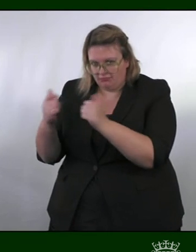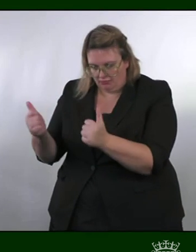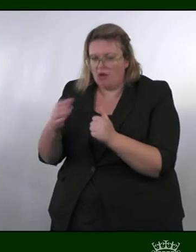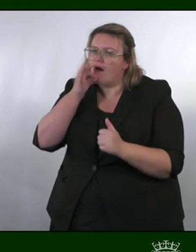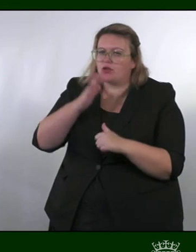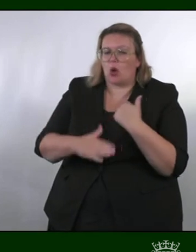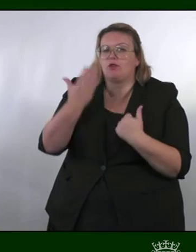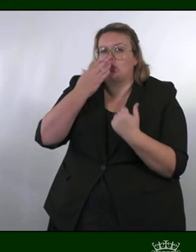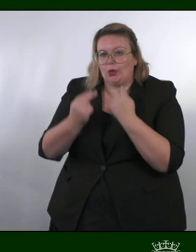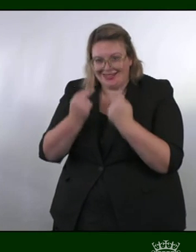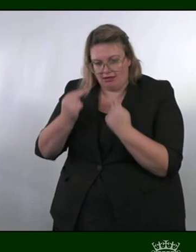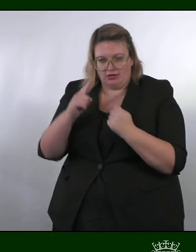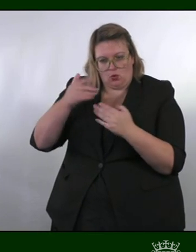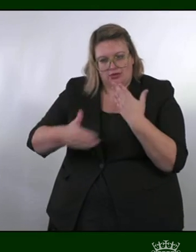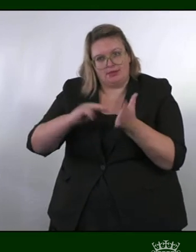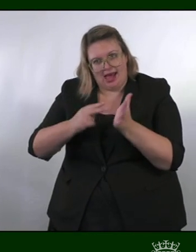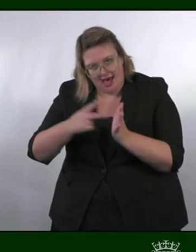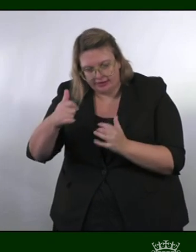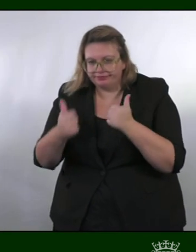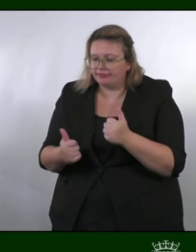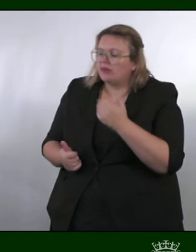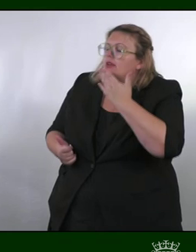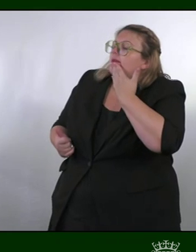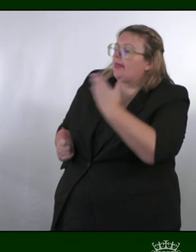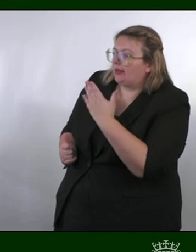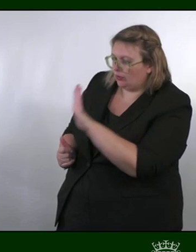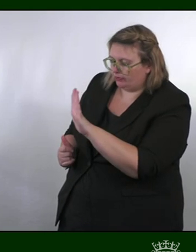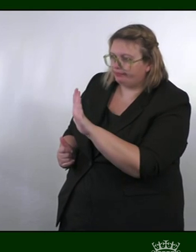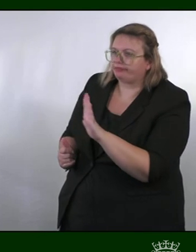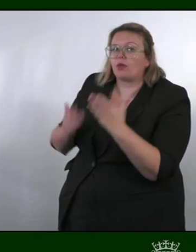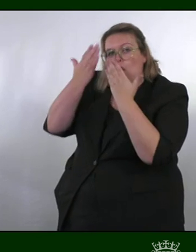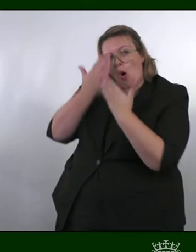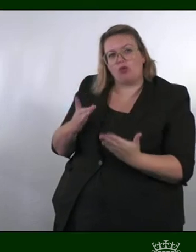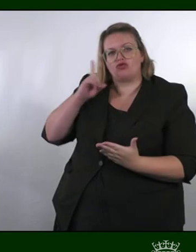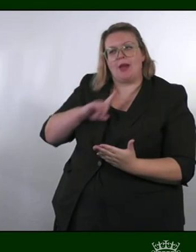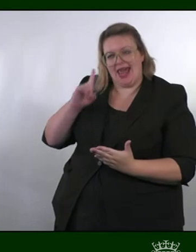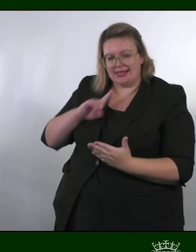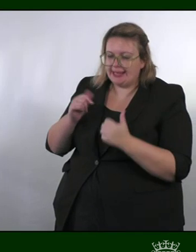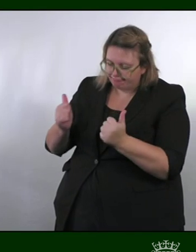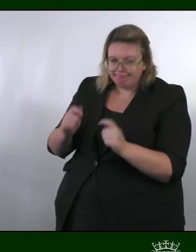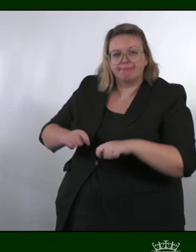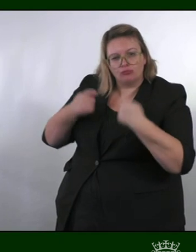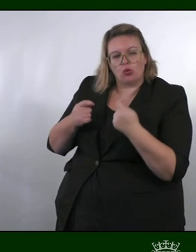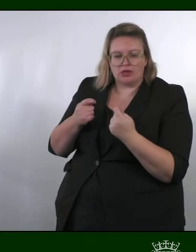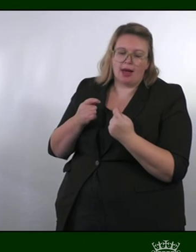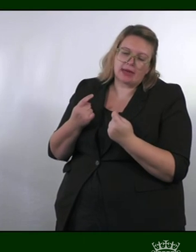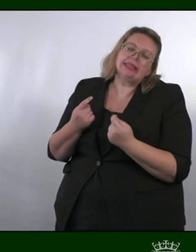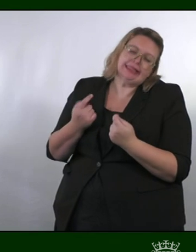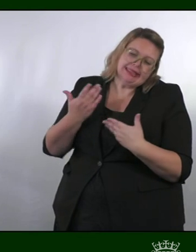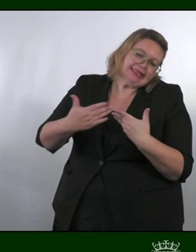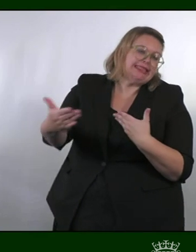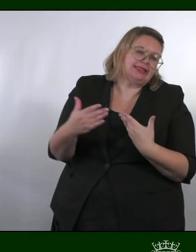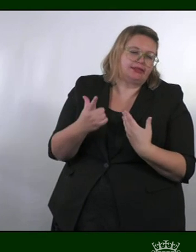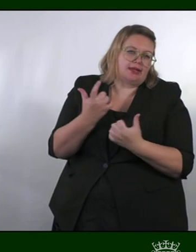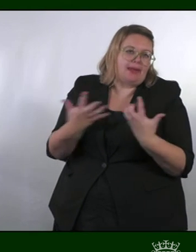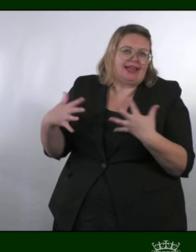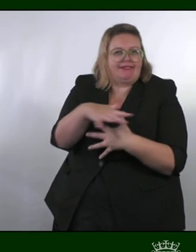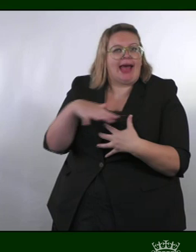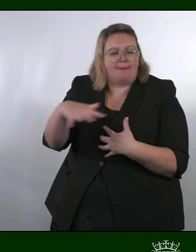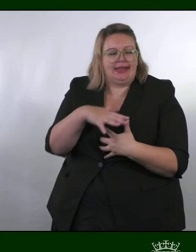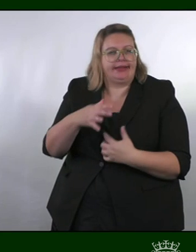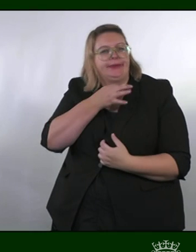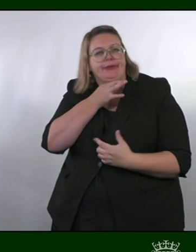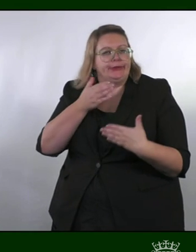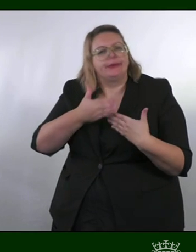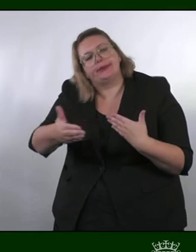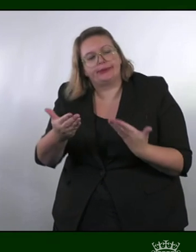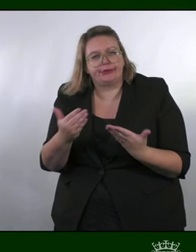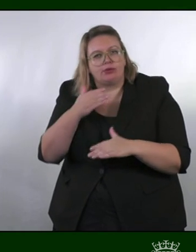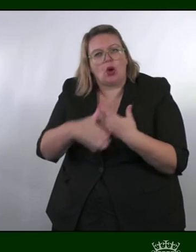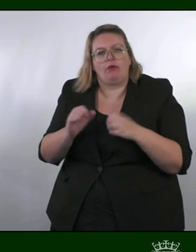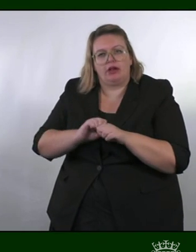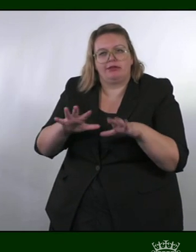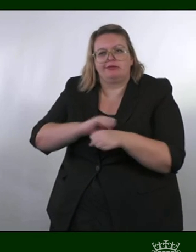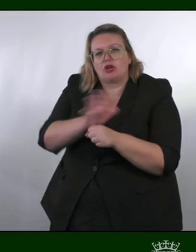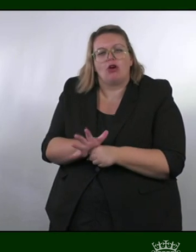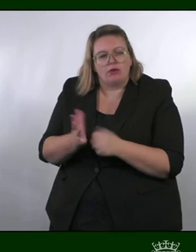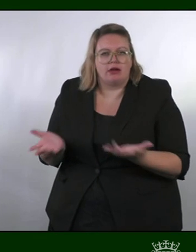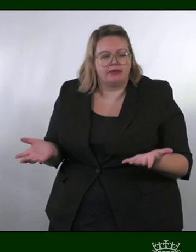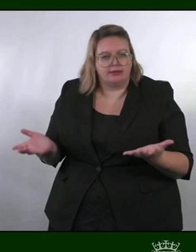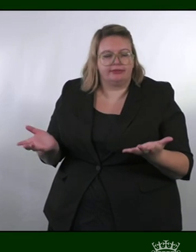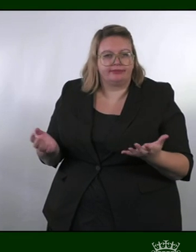The hon. Lady is quite right to call attention to the difficulties facing many families right now because of the crisis that we have been in.